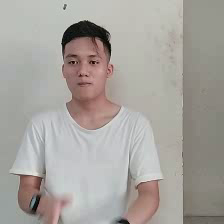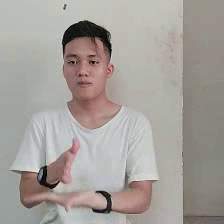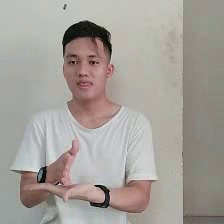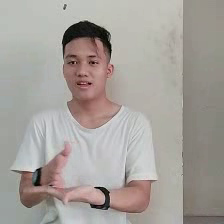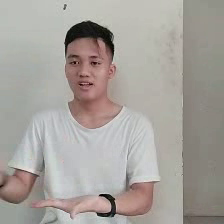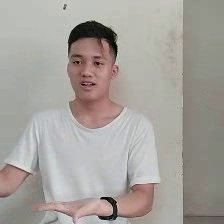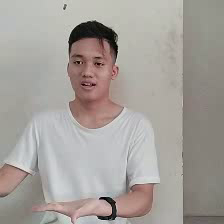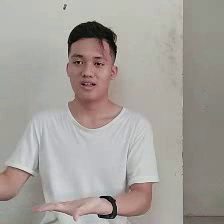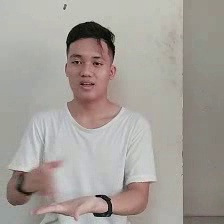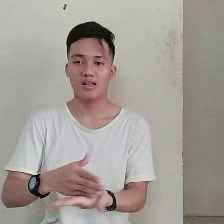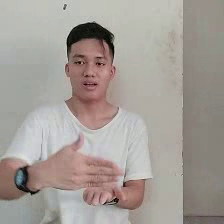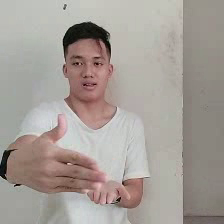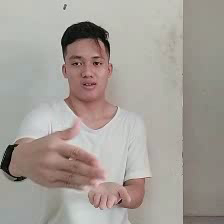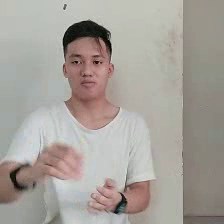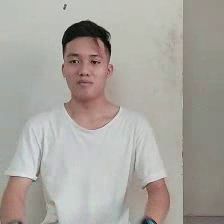San sẻ